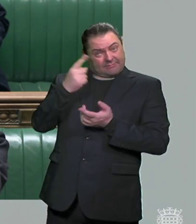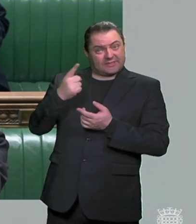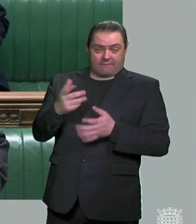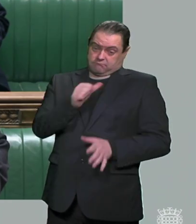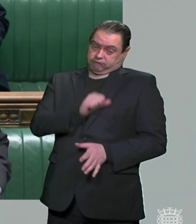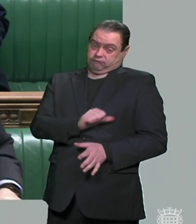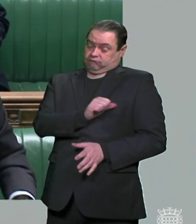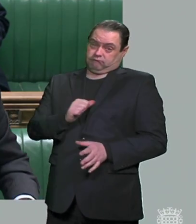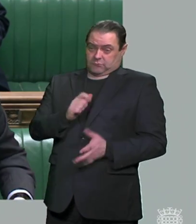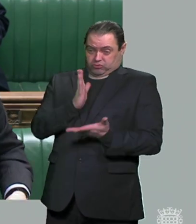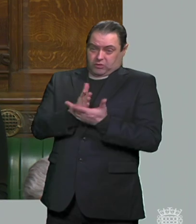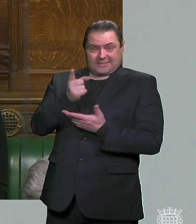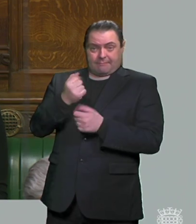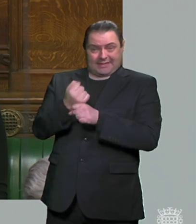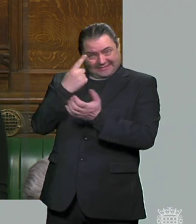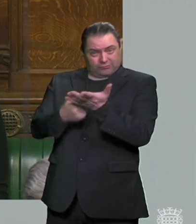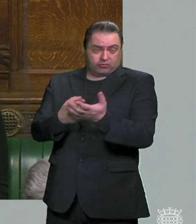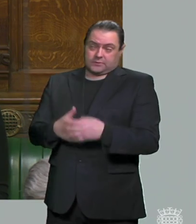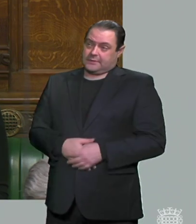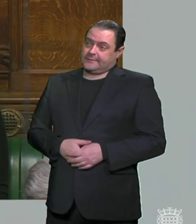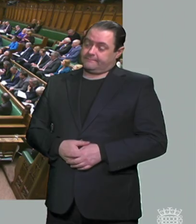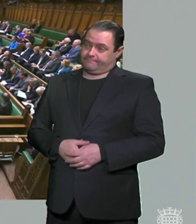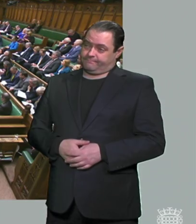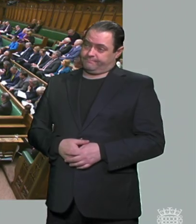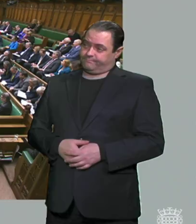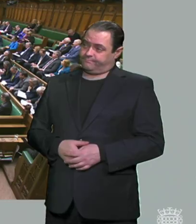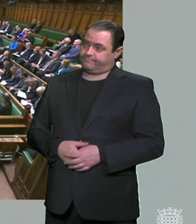I trust him to make the right decisions.